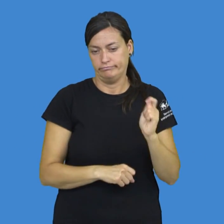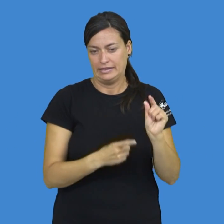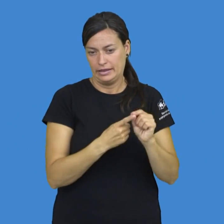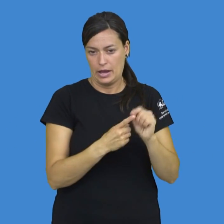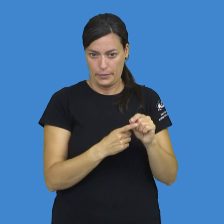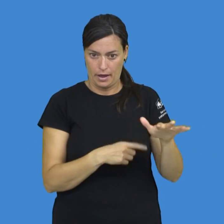diabetes